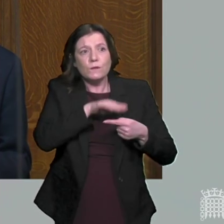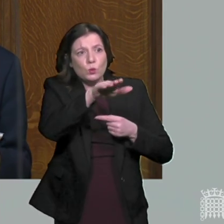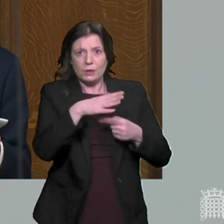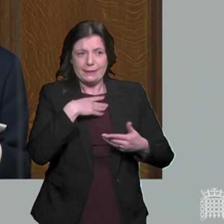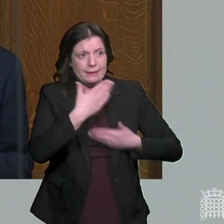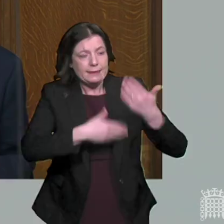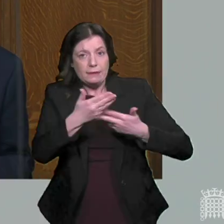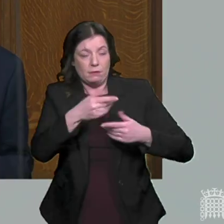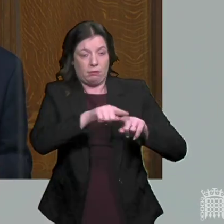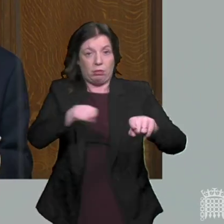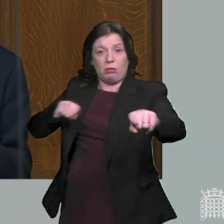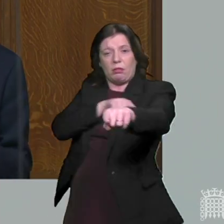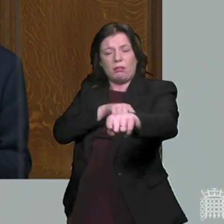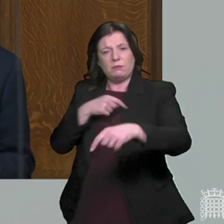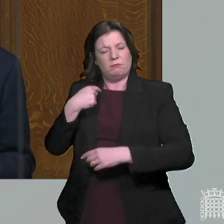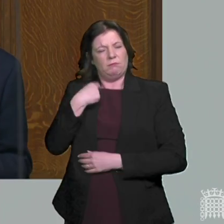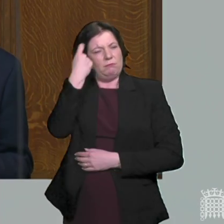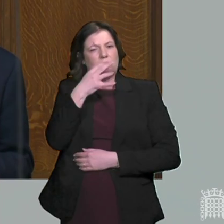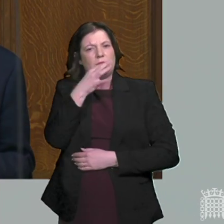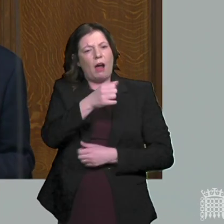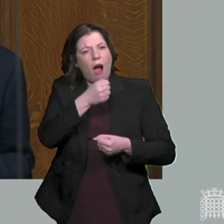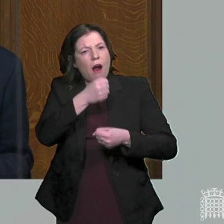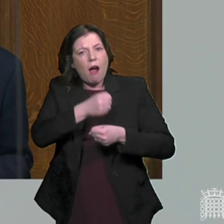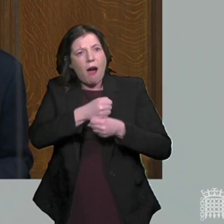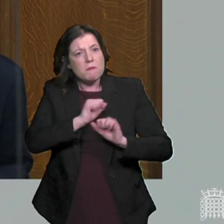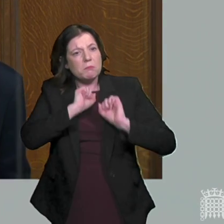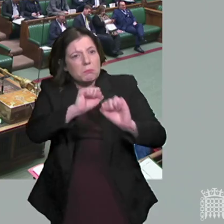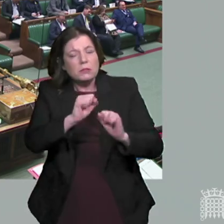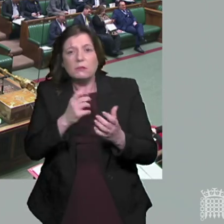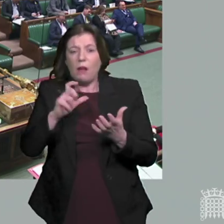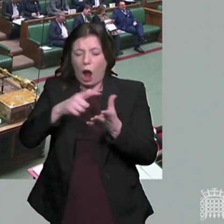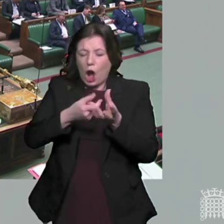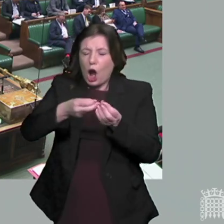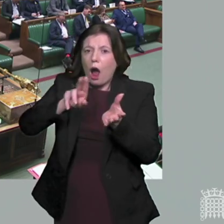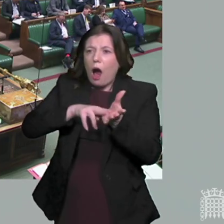What comparable steps will the Government take to help heavy industry decarbonise?